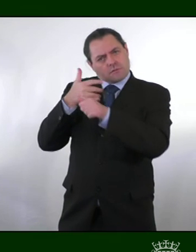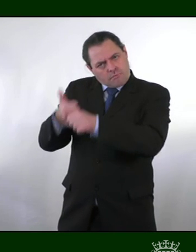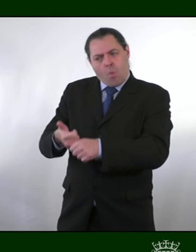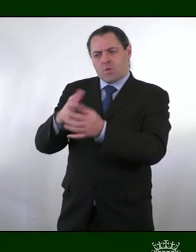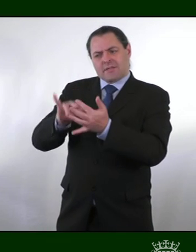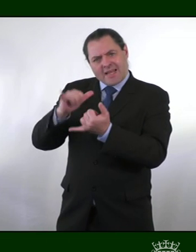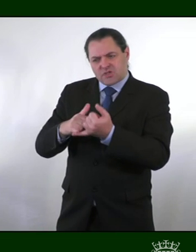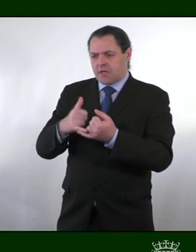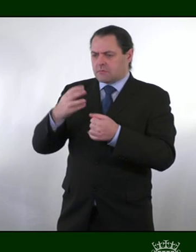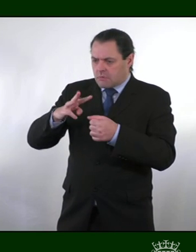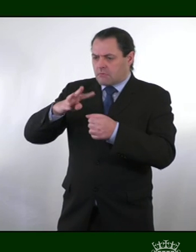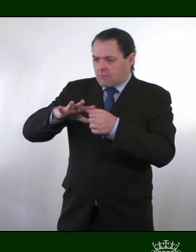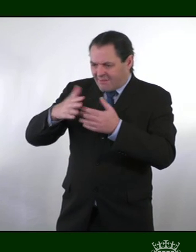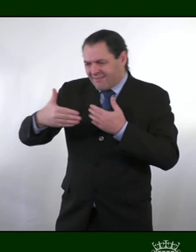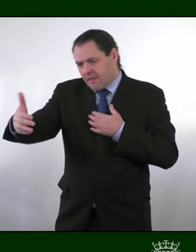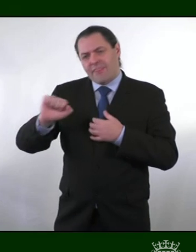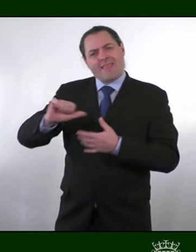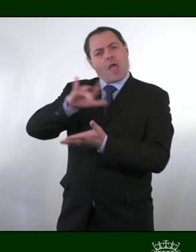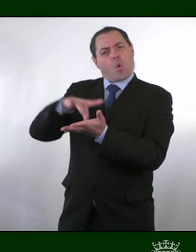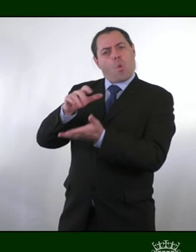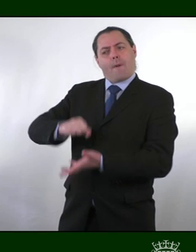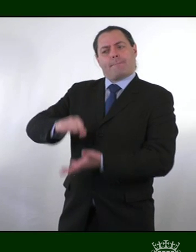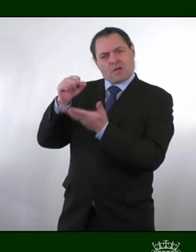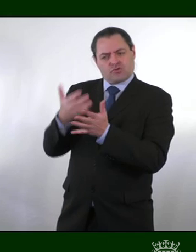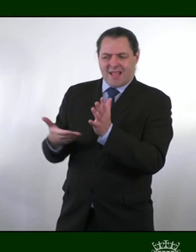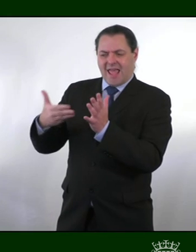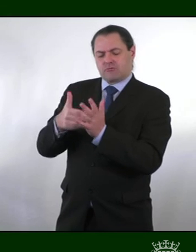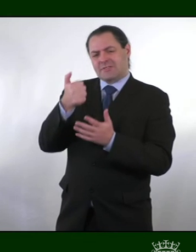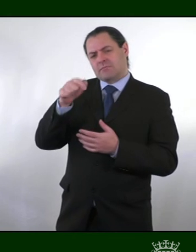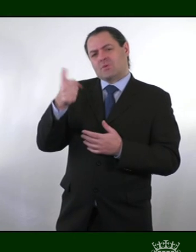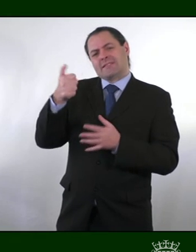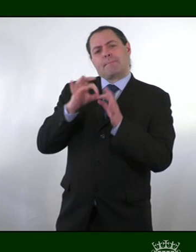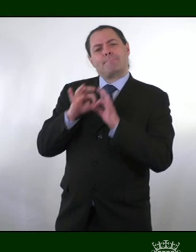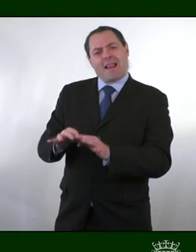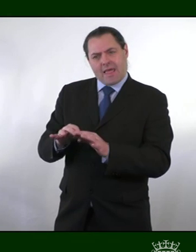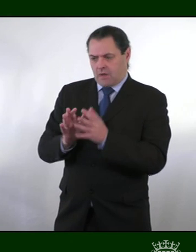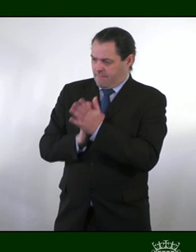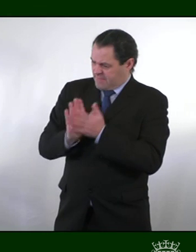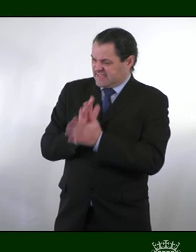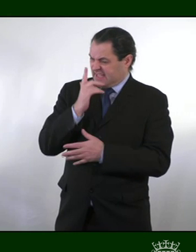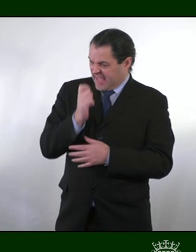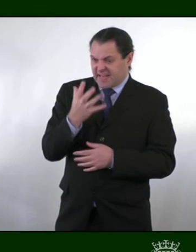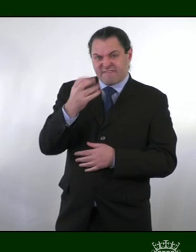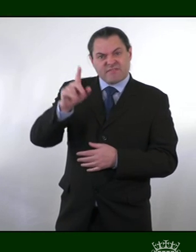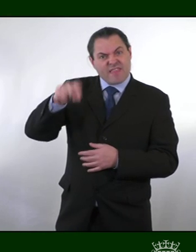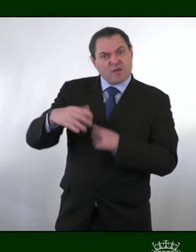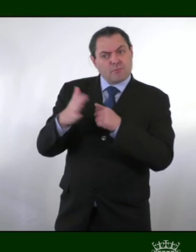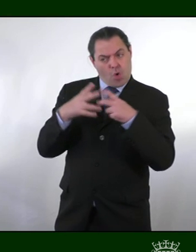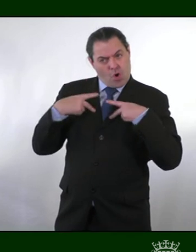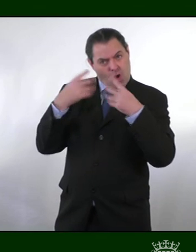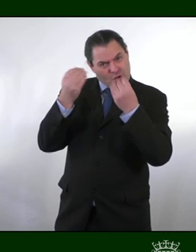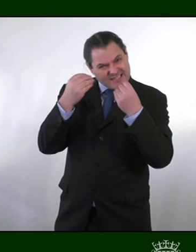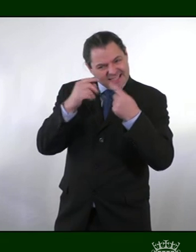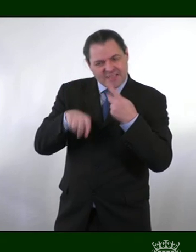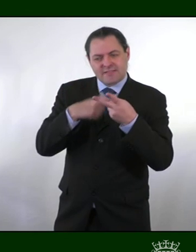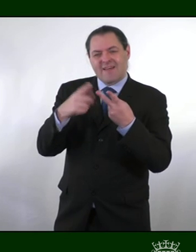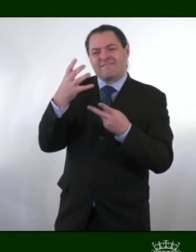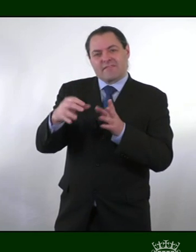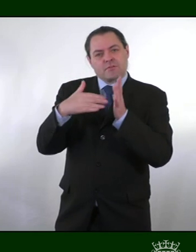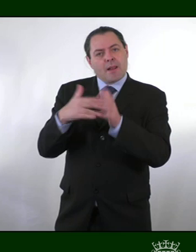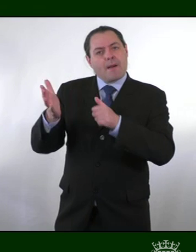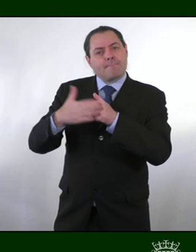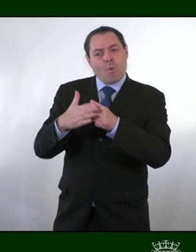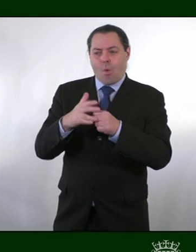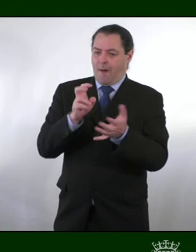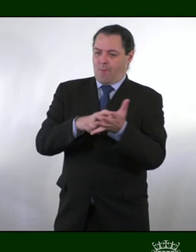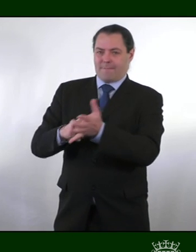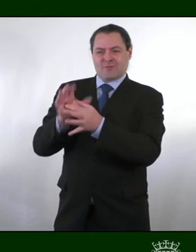Next year, the core health budget will grow by £6.6 billion, allowing us to deliver 50,000 more nurses and 50 million more general practice appointments.